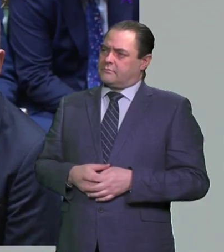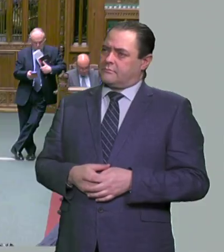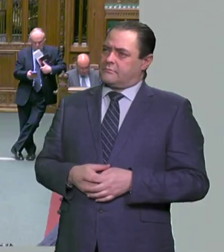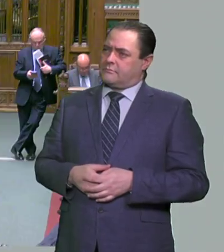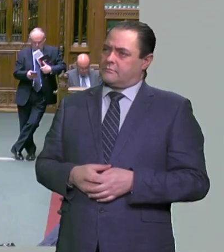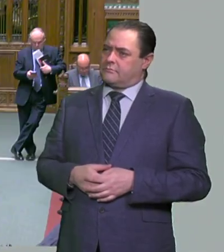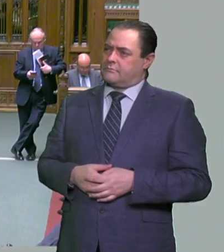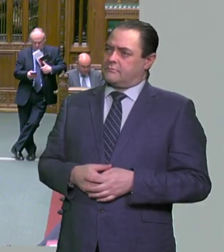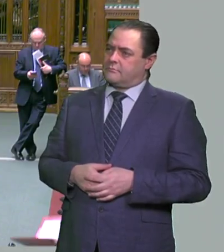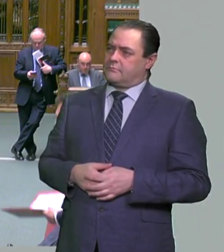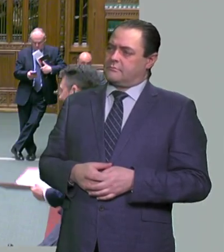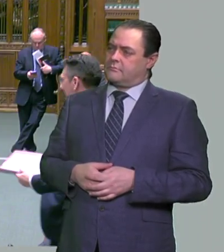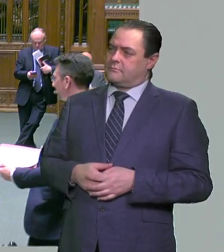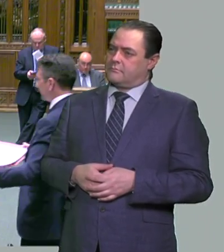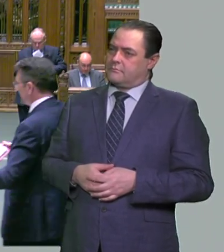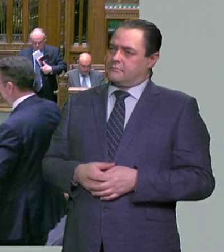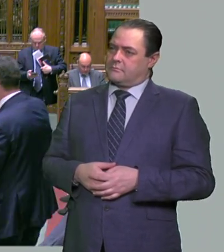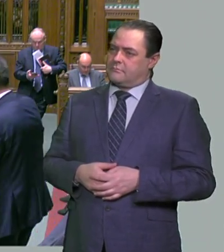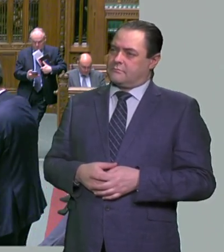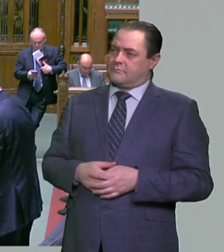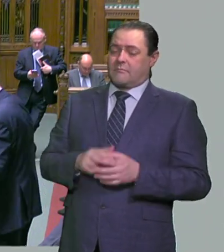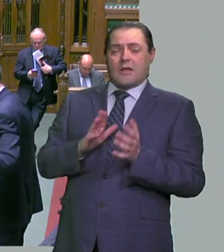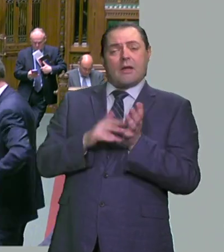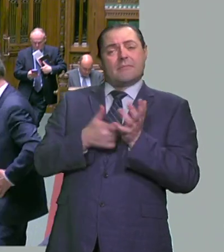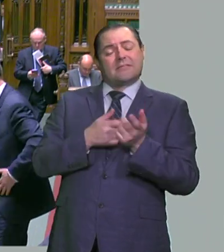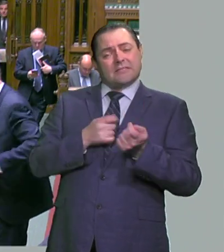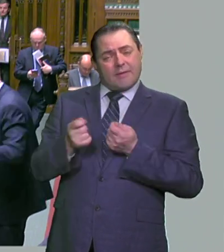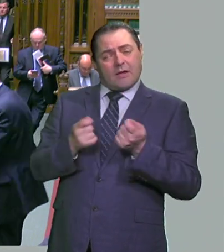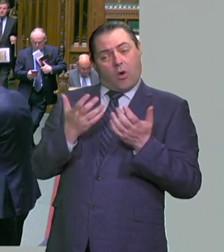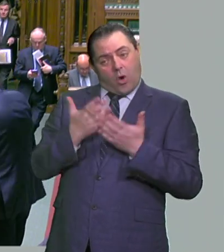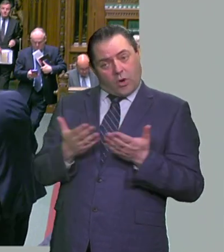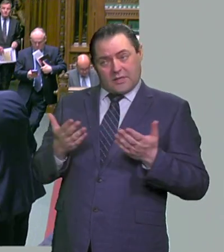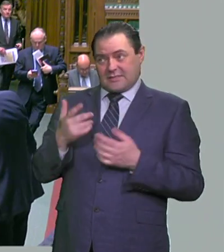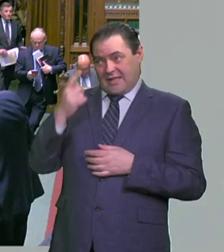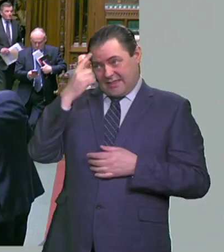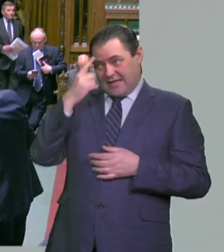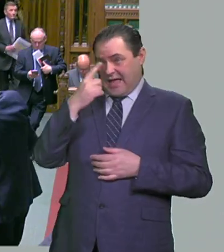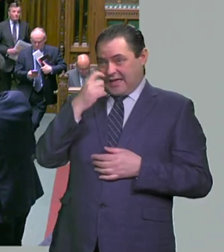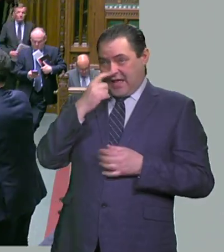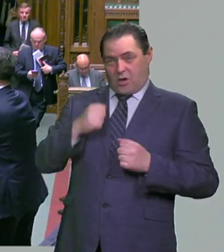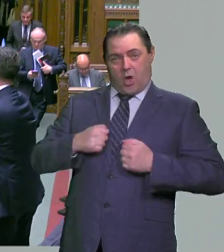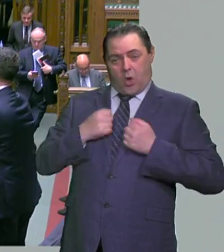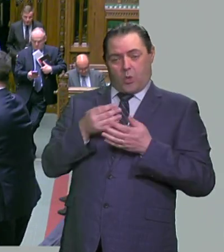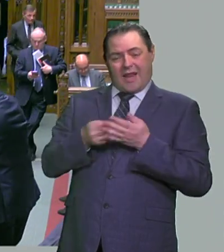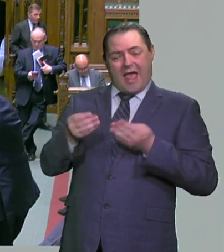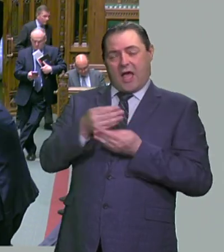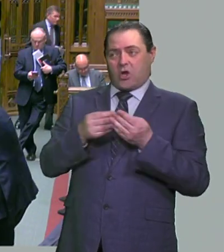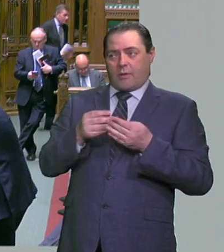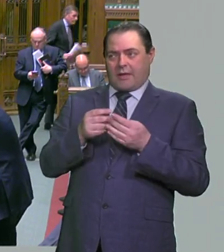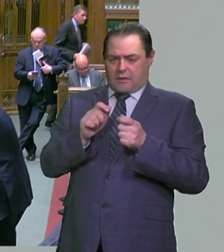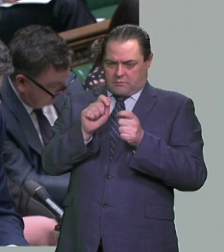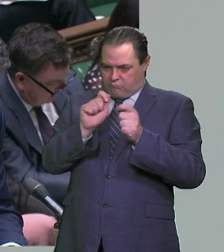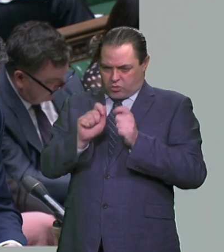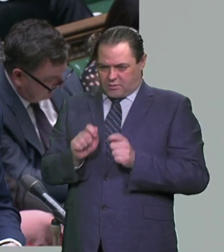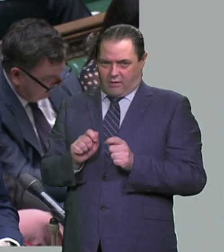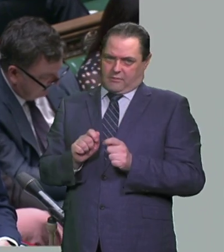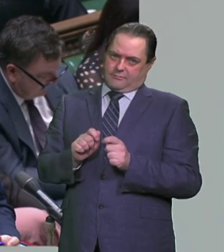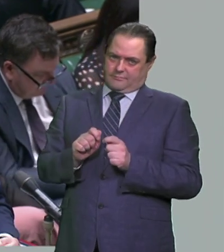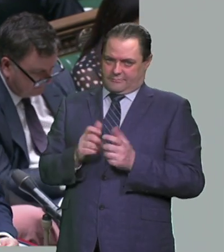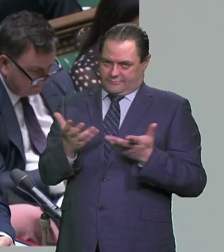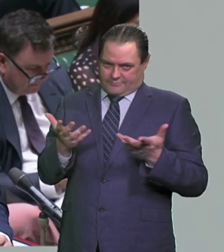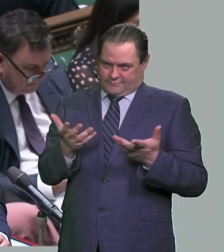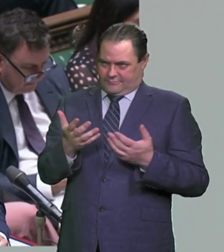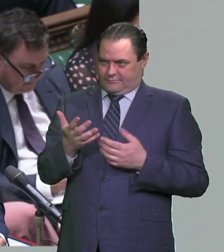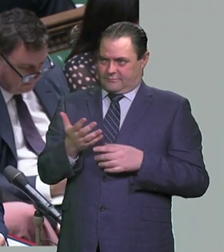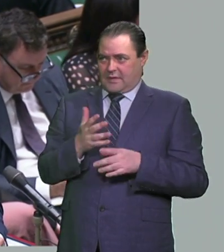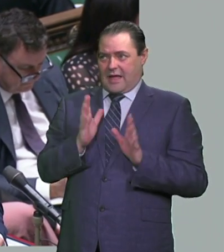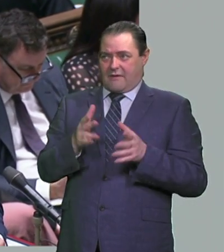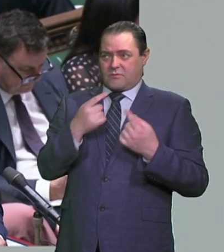I am honoured that the honourable Gentleman should think that, on the fly, I would be able to do my own economic modelling on that subject.